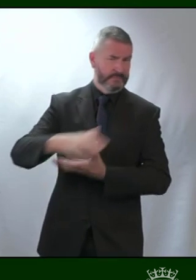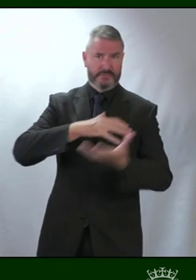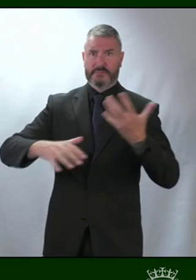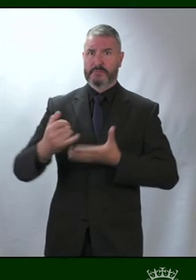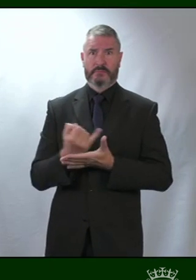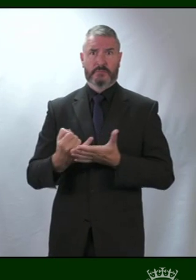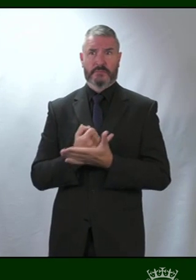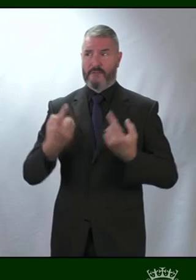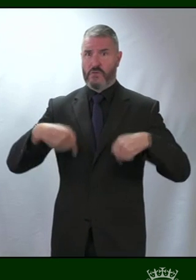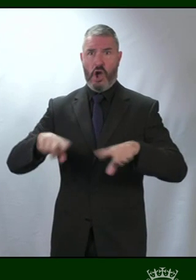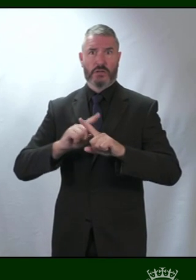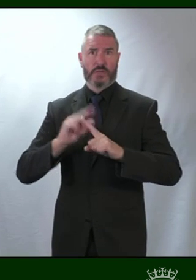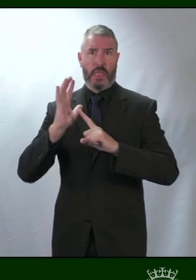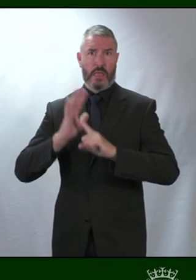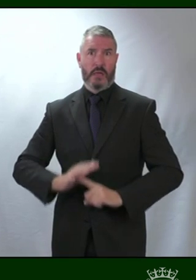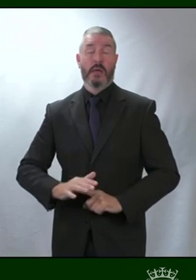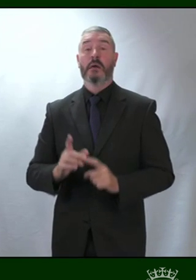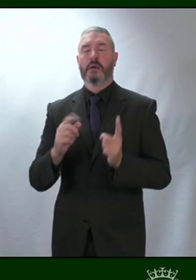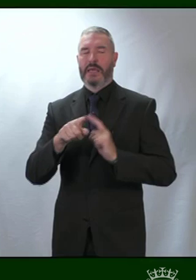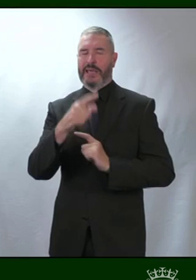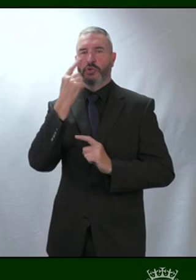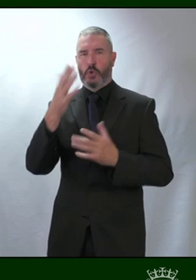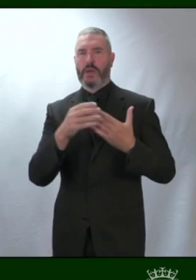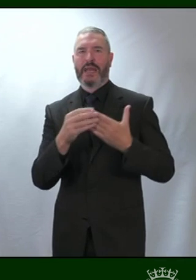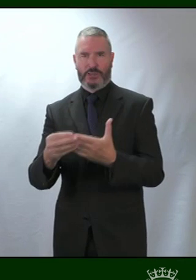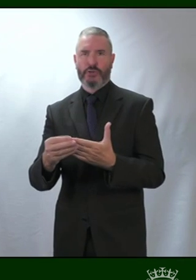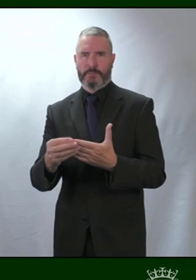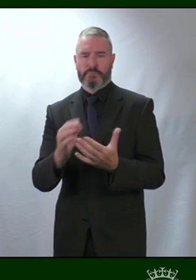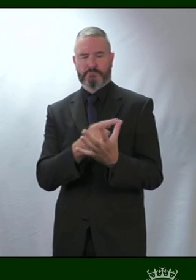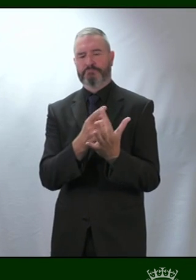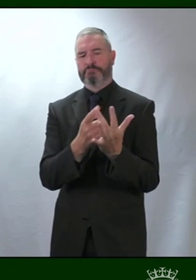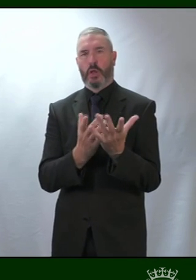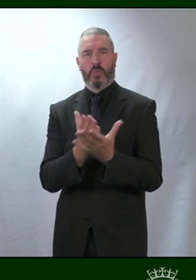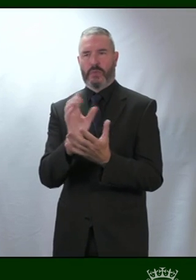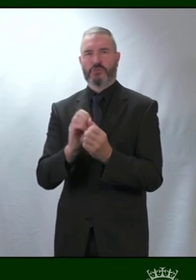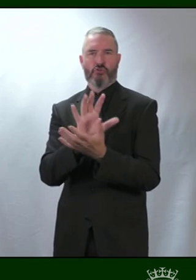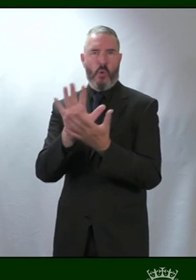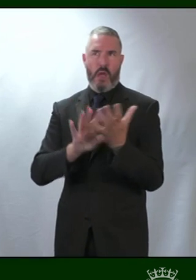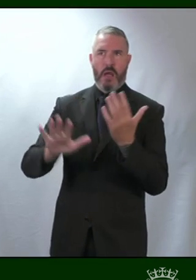Our First Minister has shown leadership on all fronts during this pandemic.